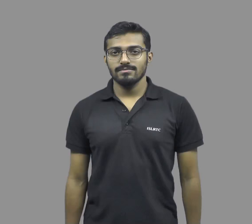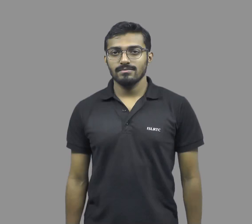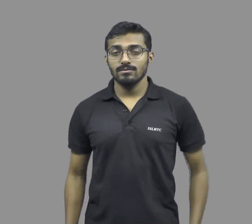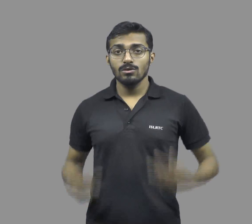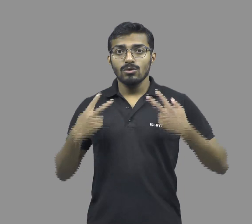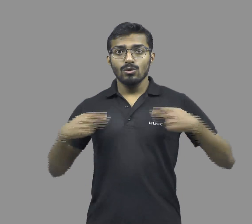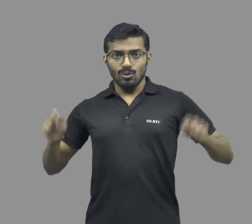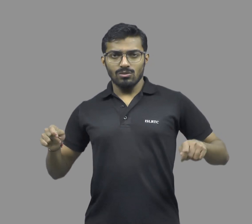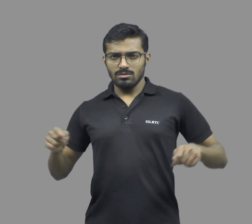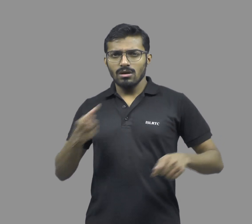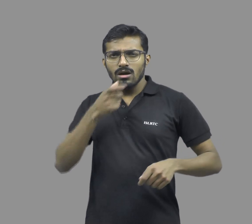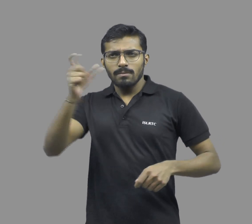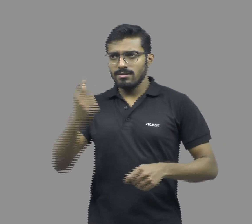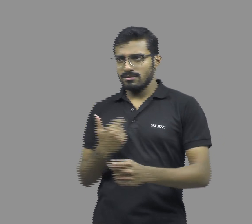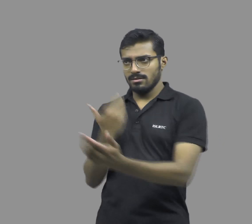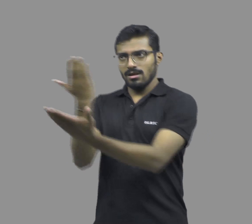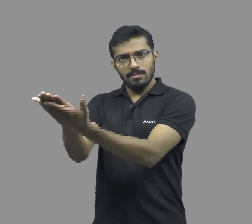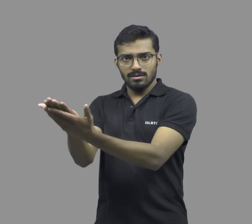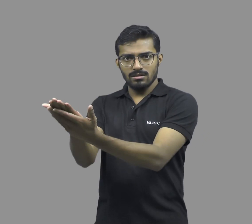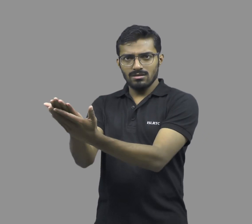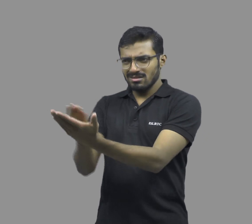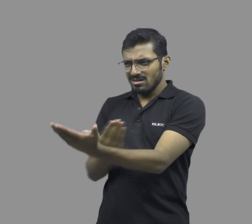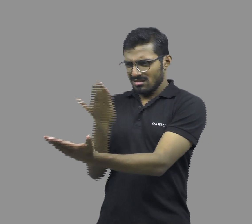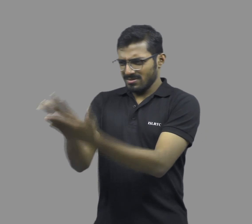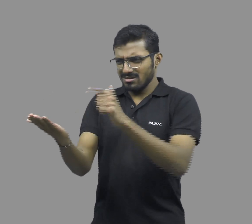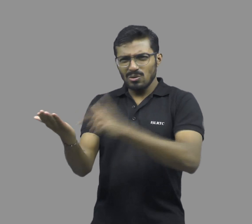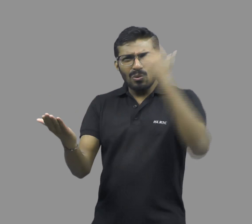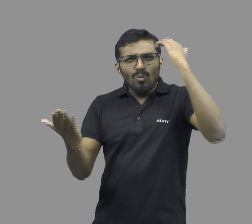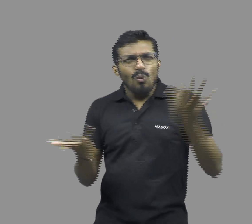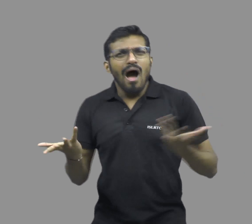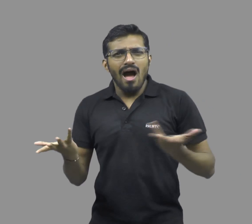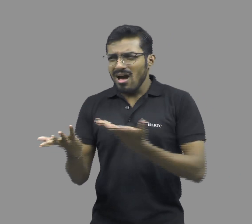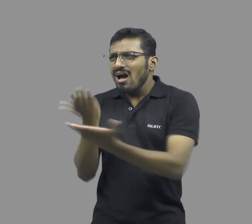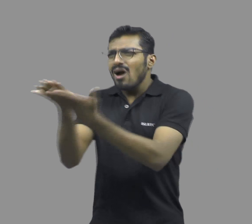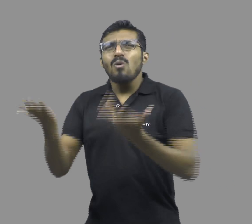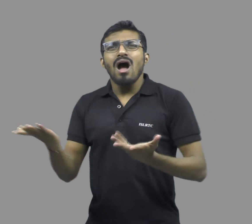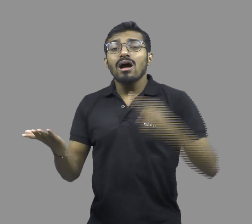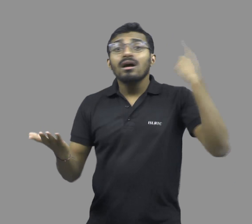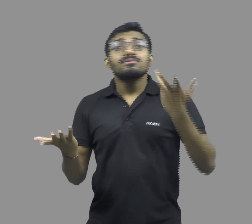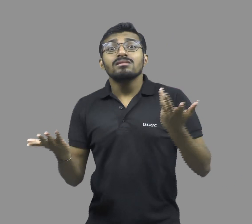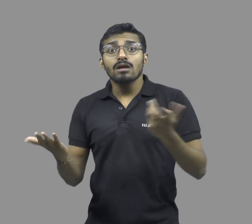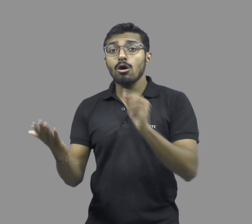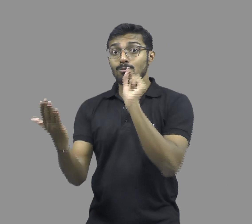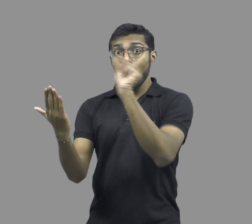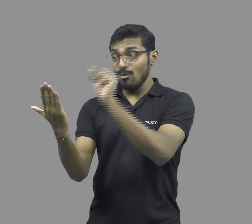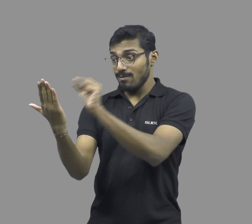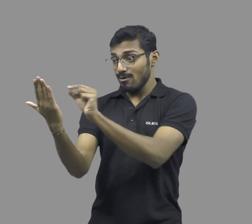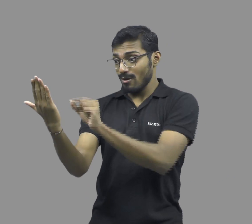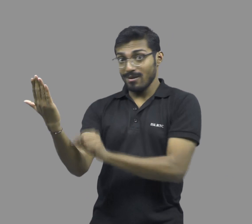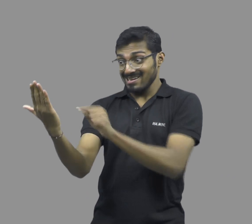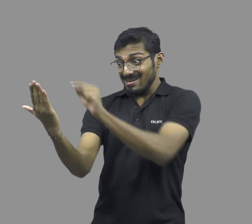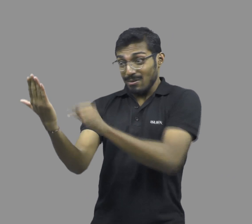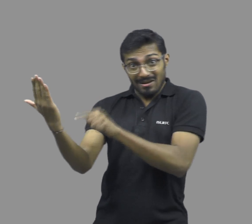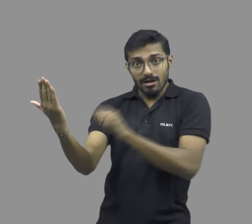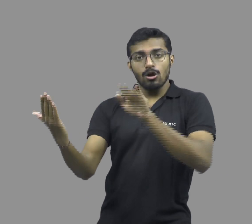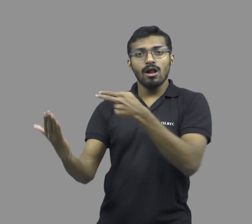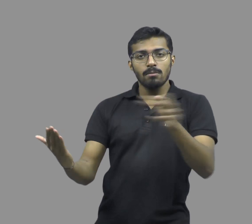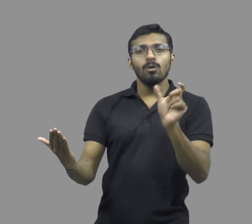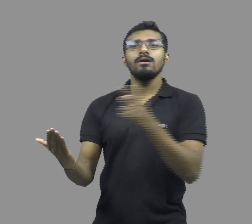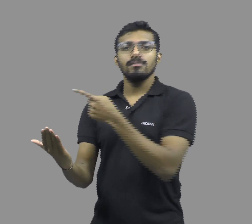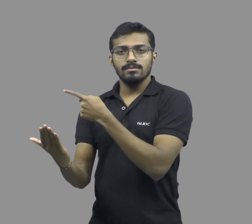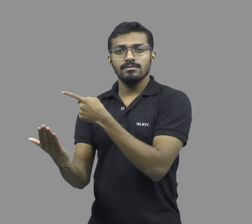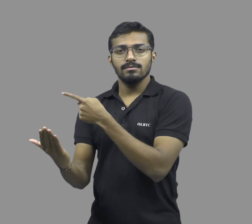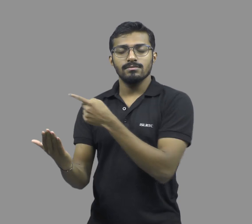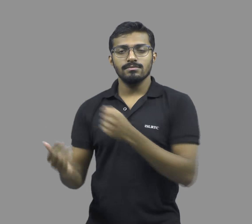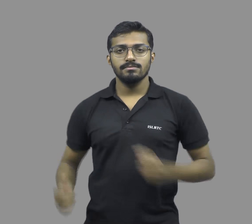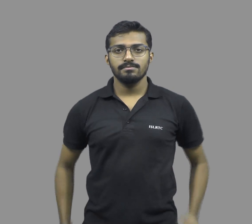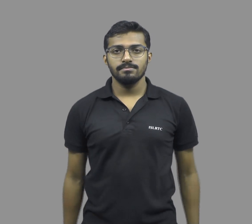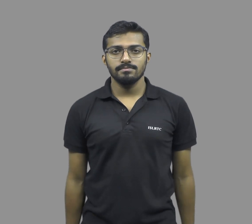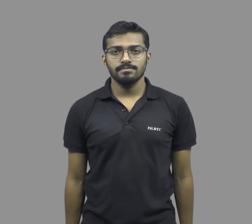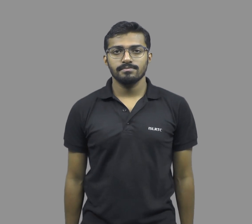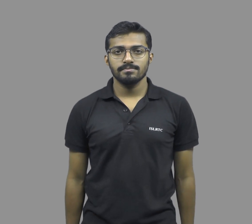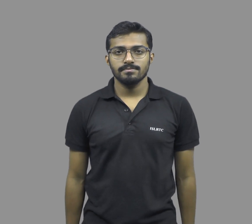Cause of action